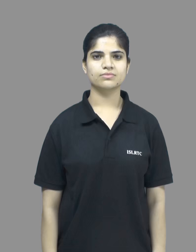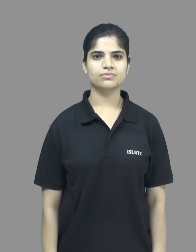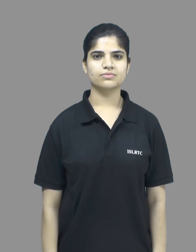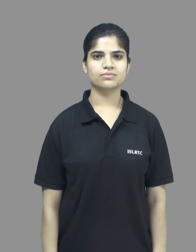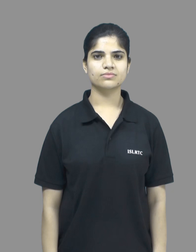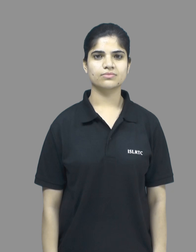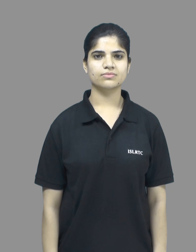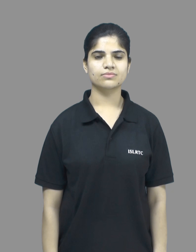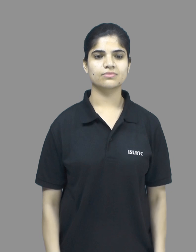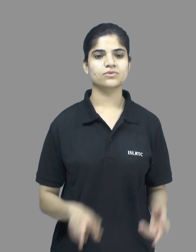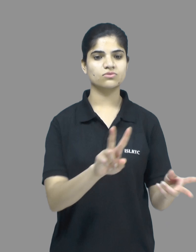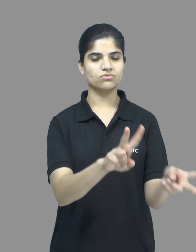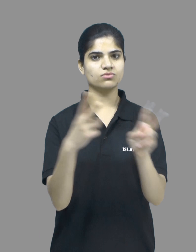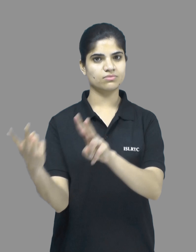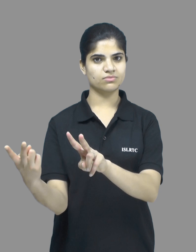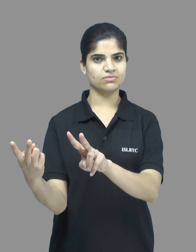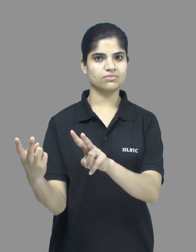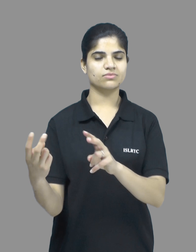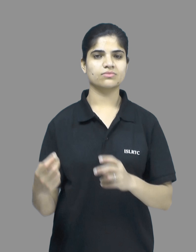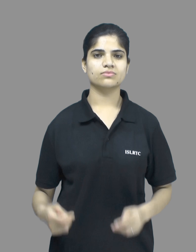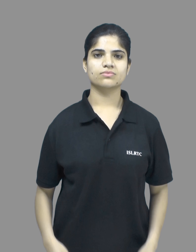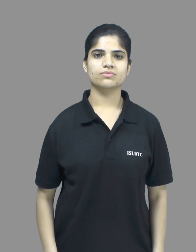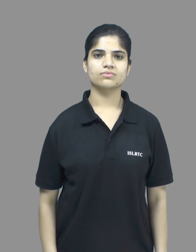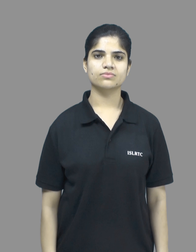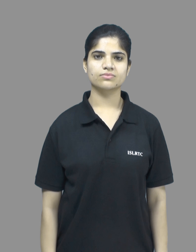Shift